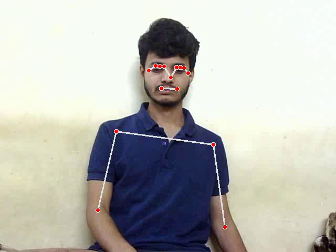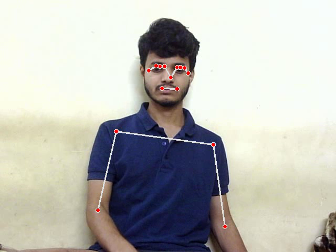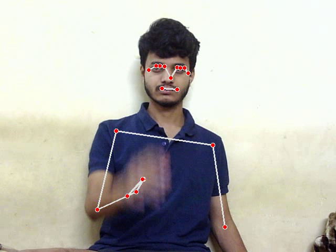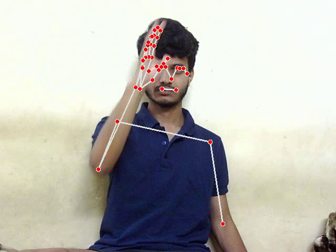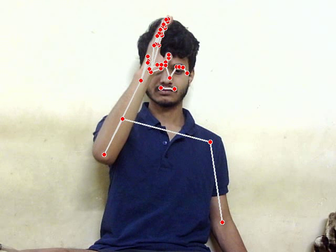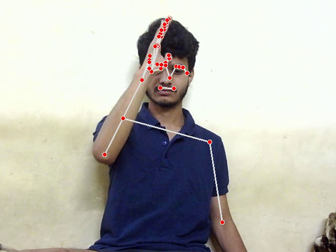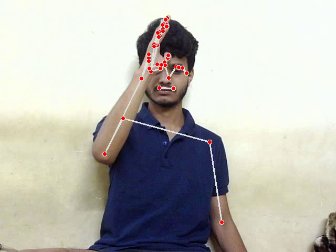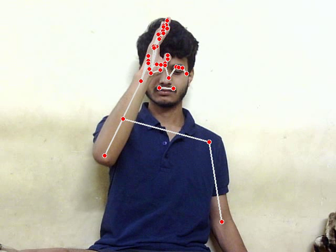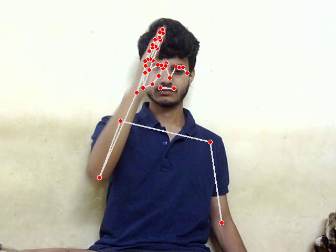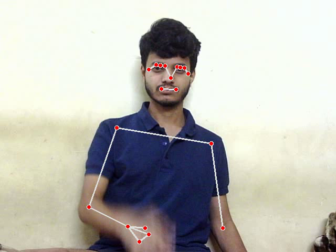father